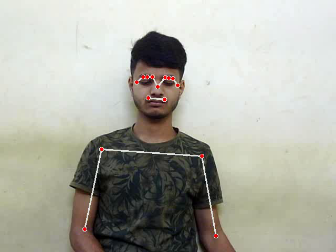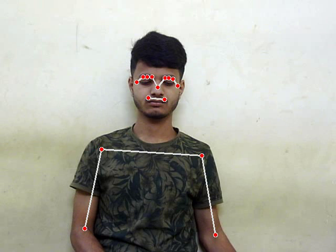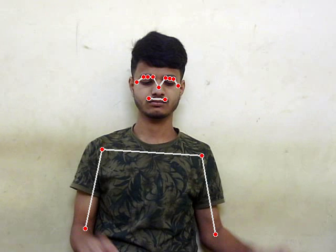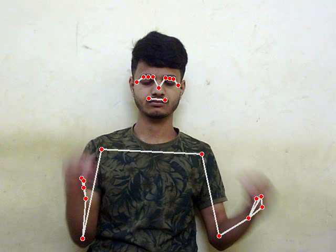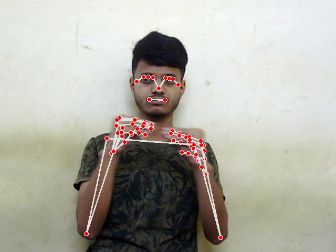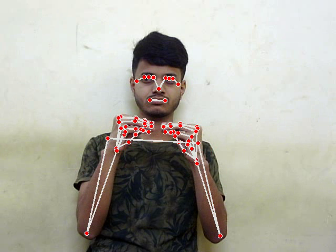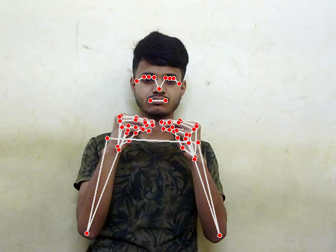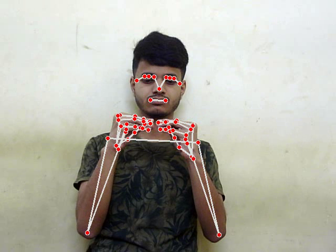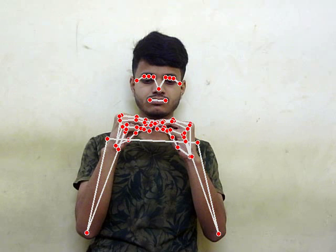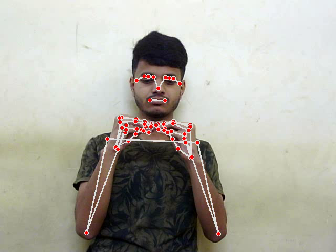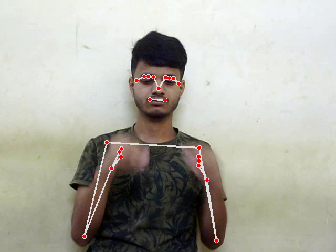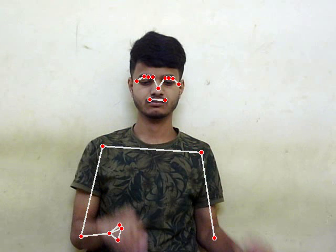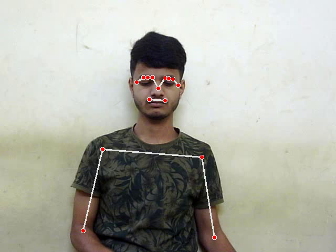more